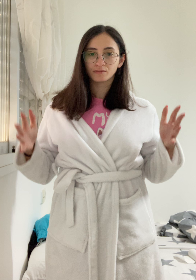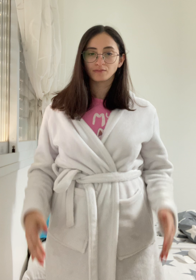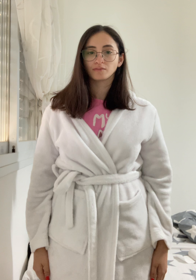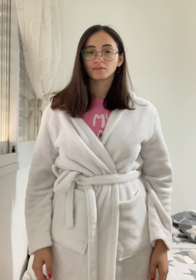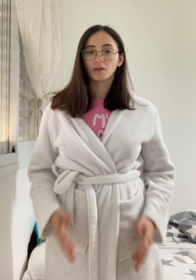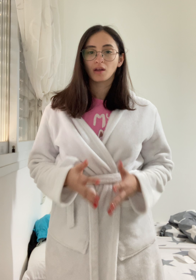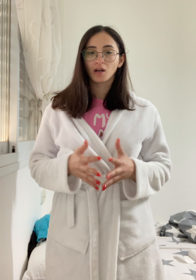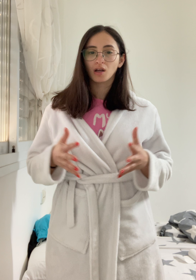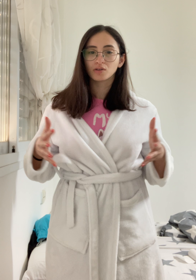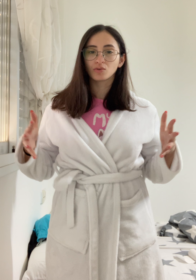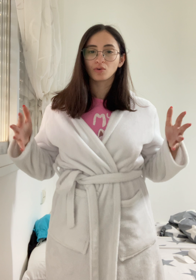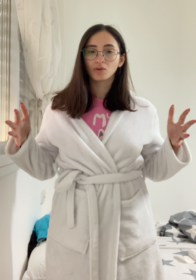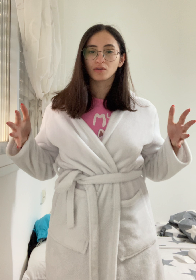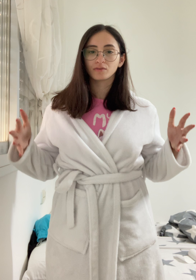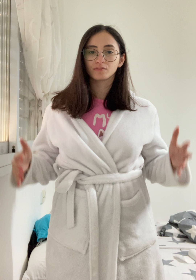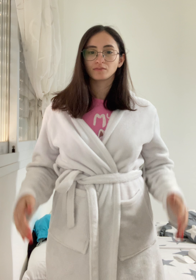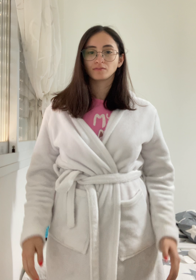גדול